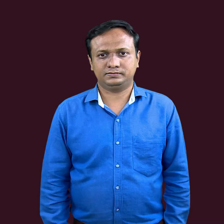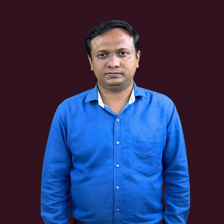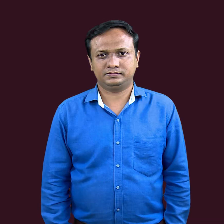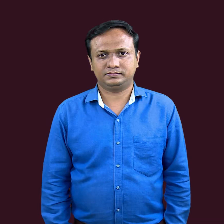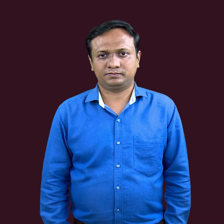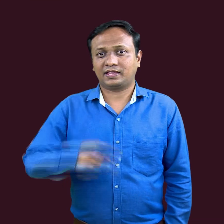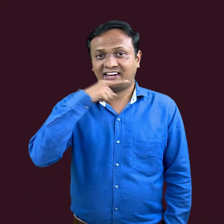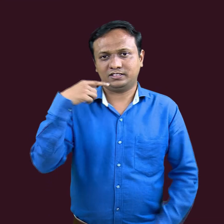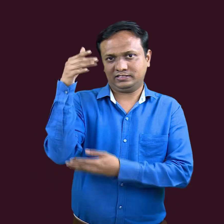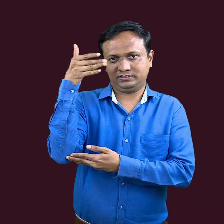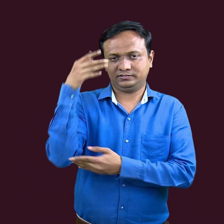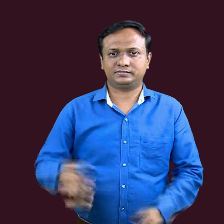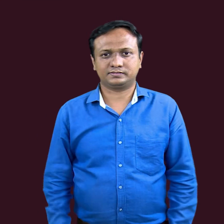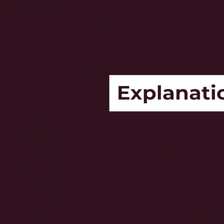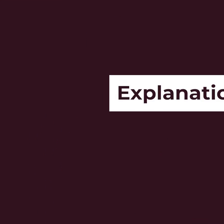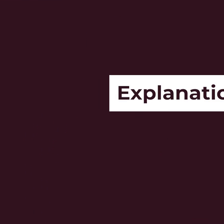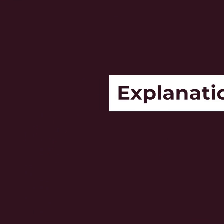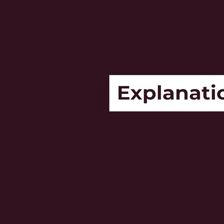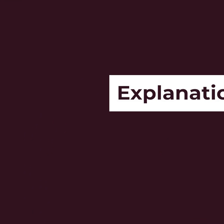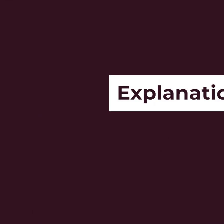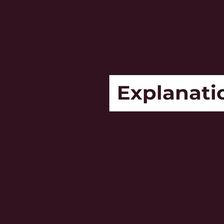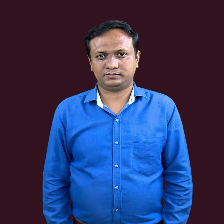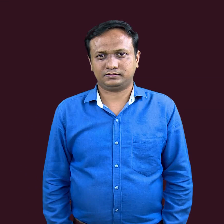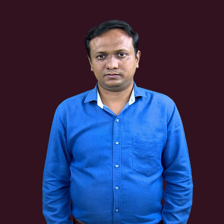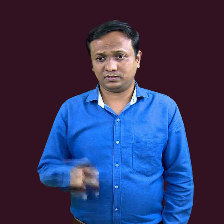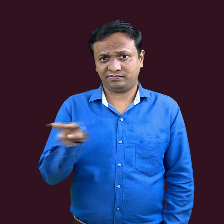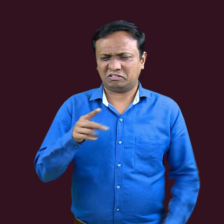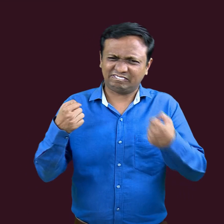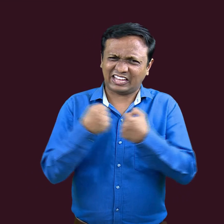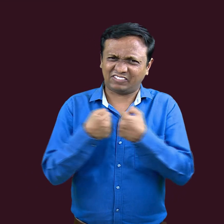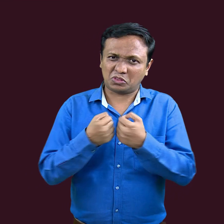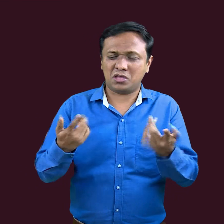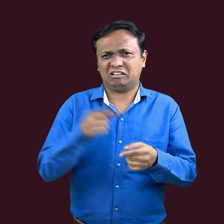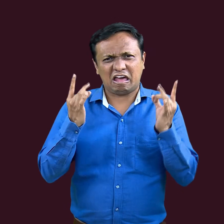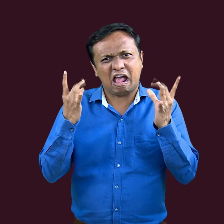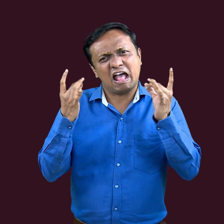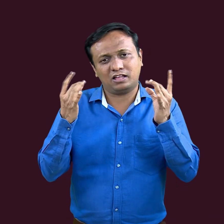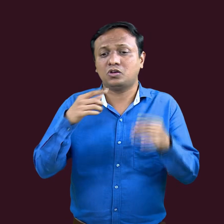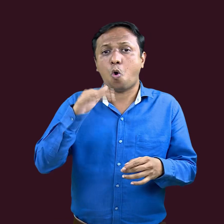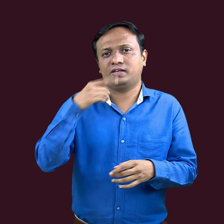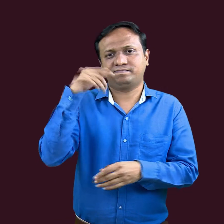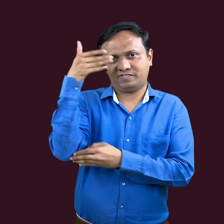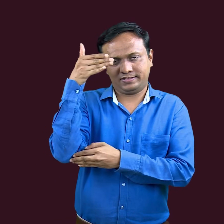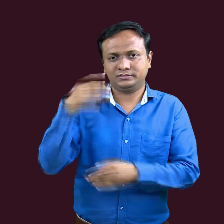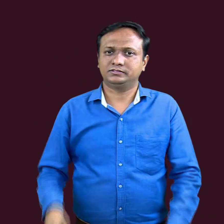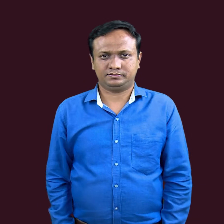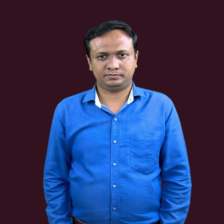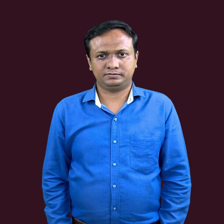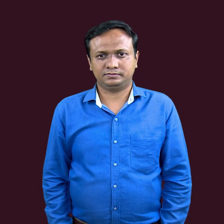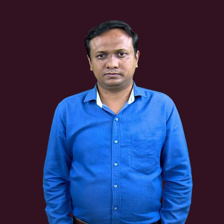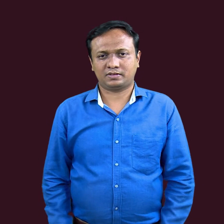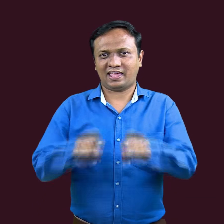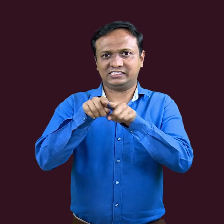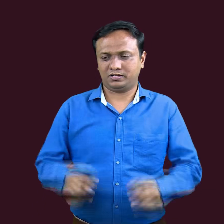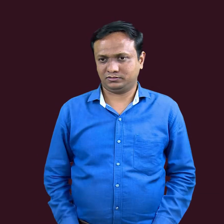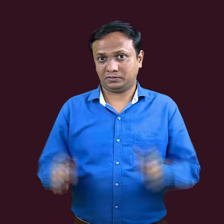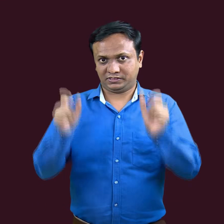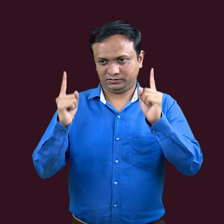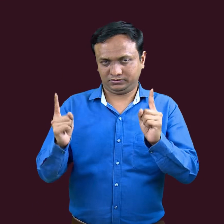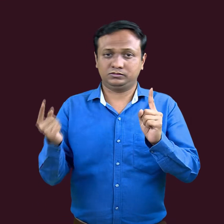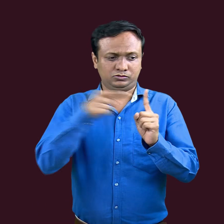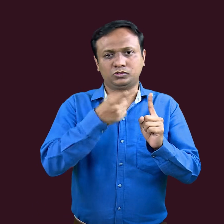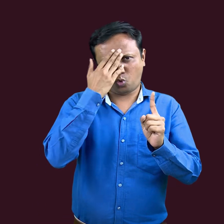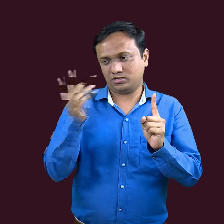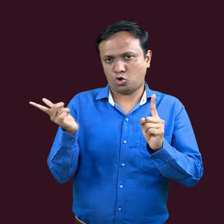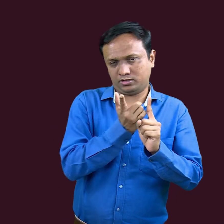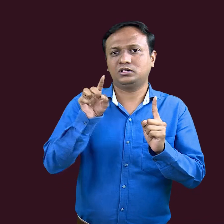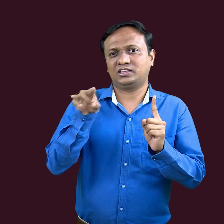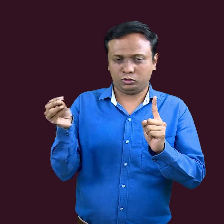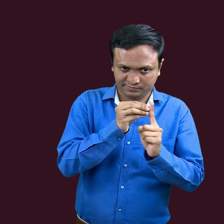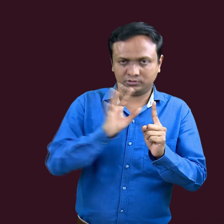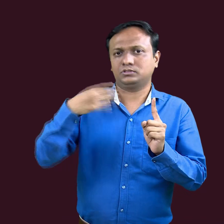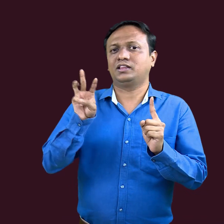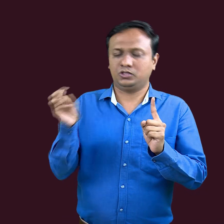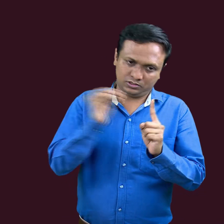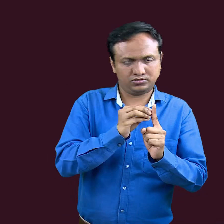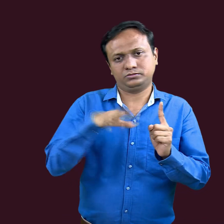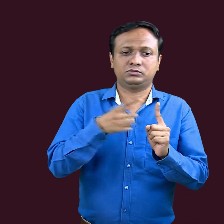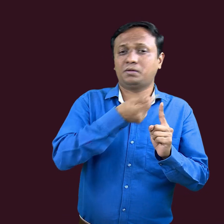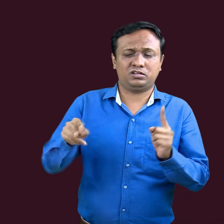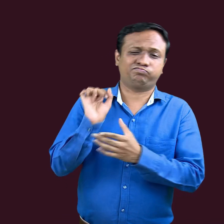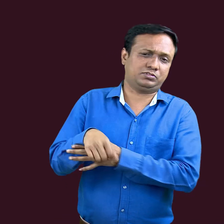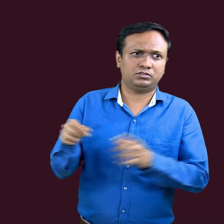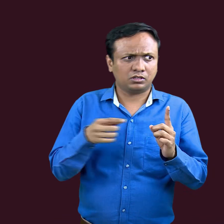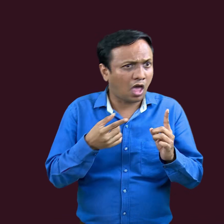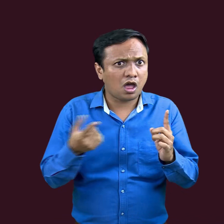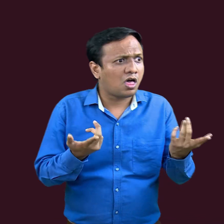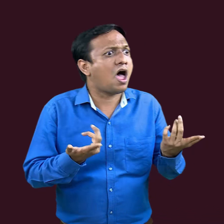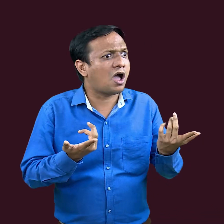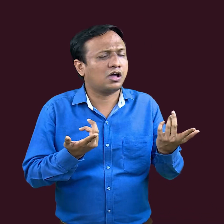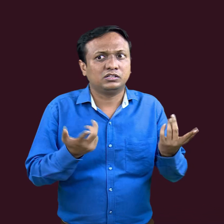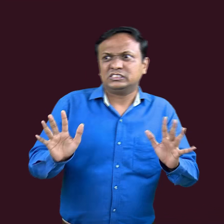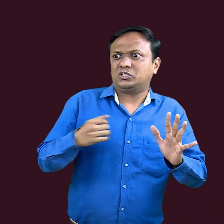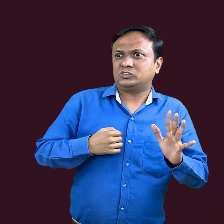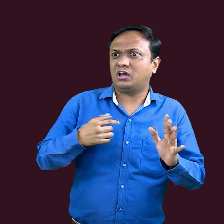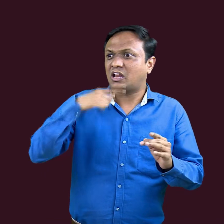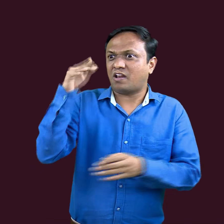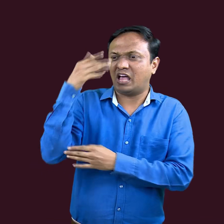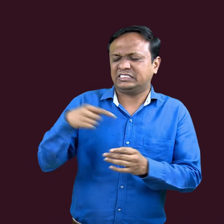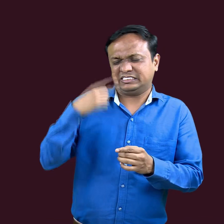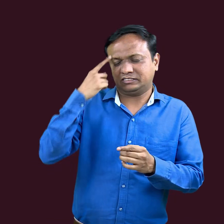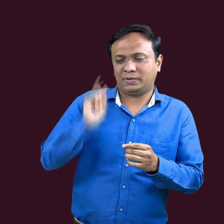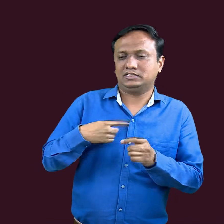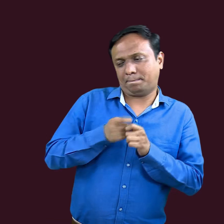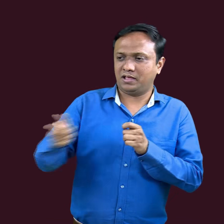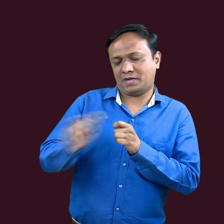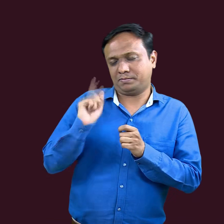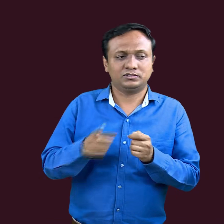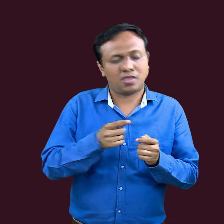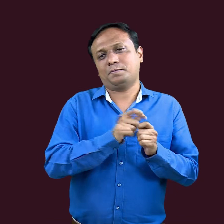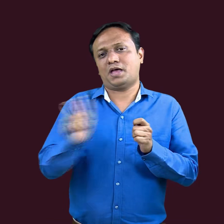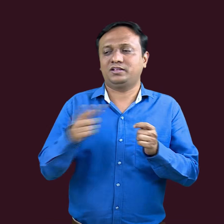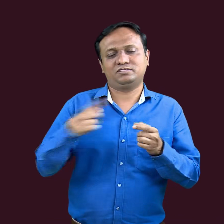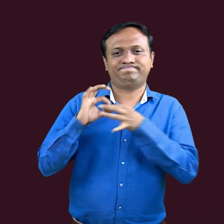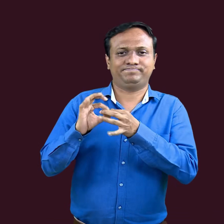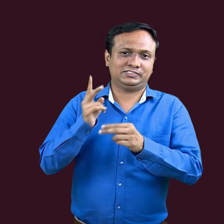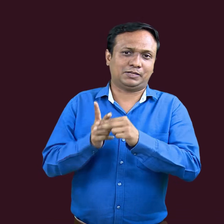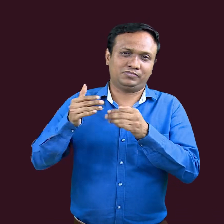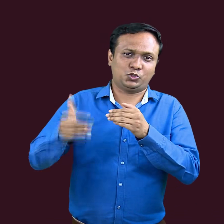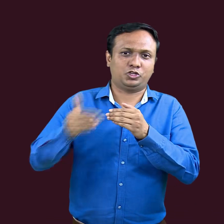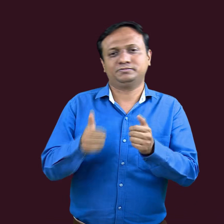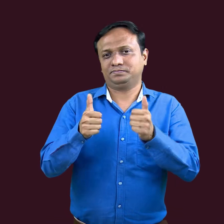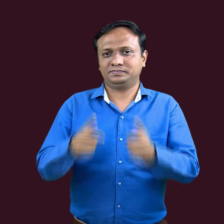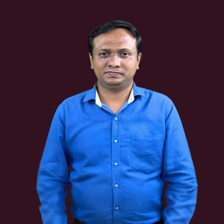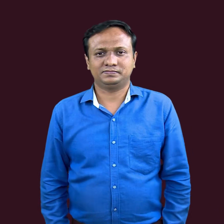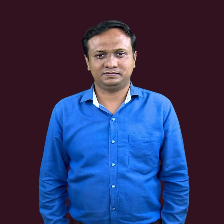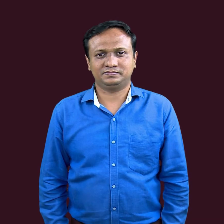Red flag